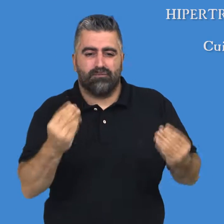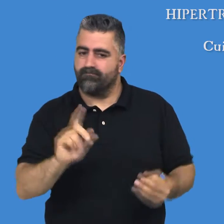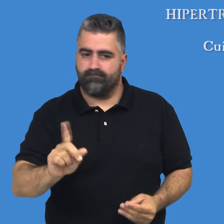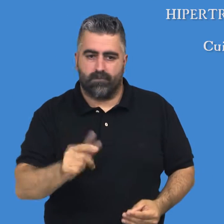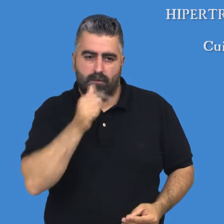no